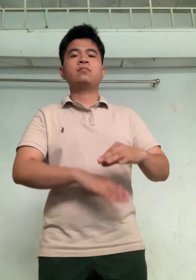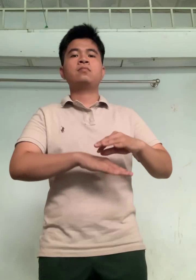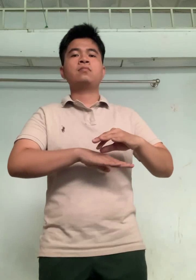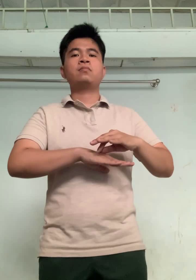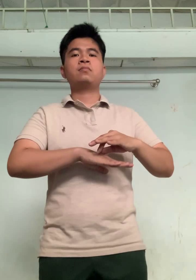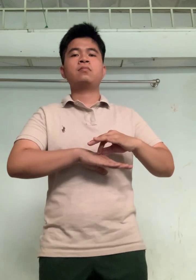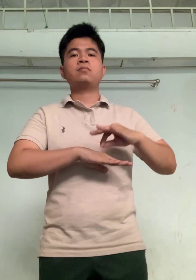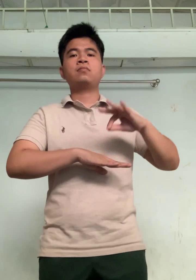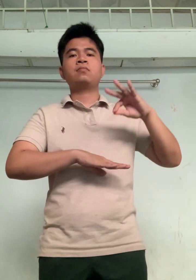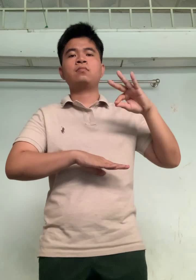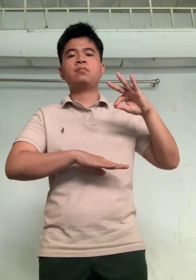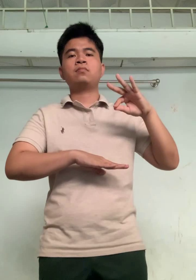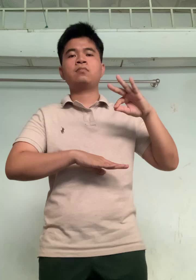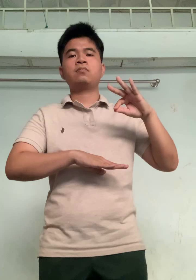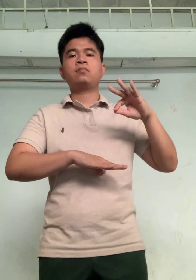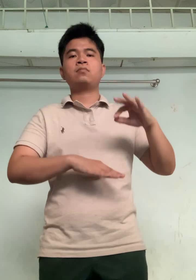tuan